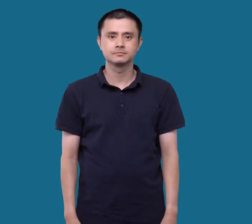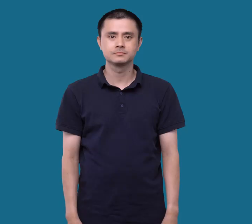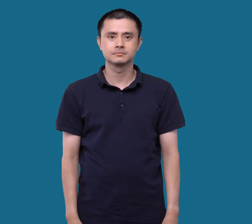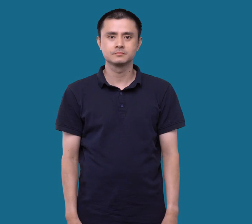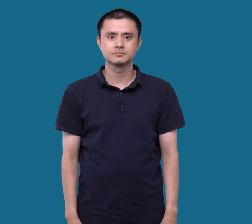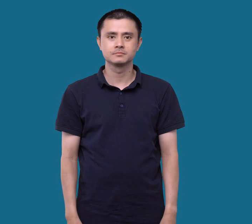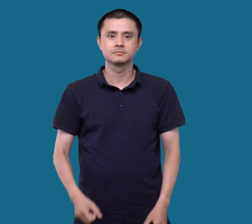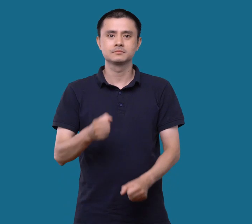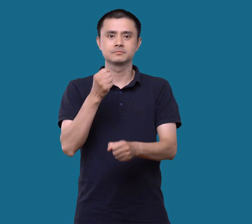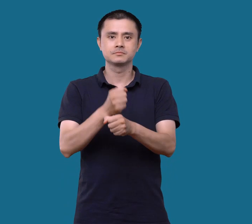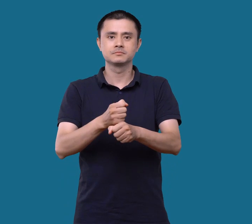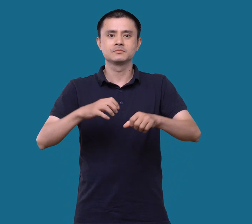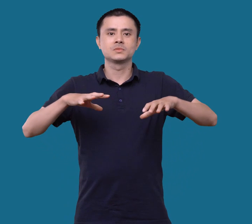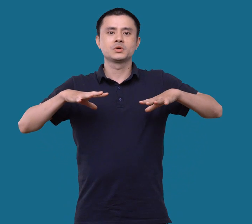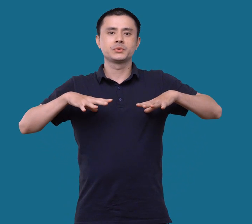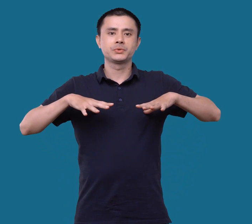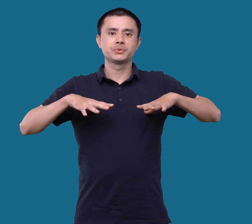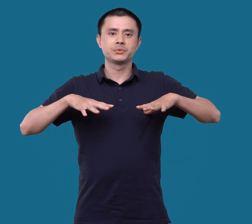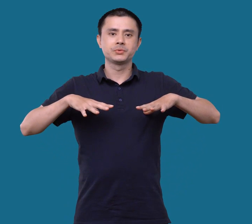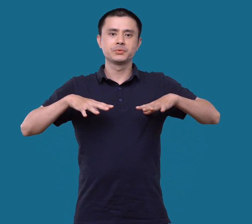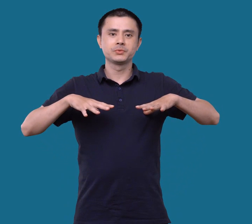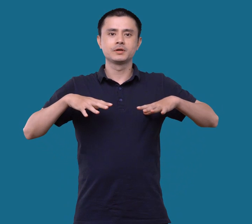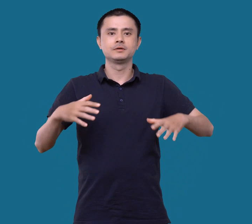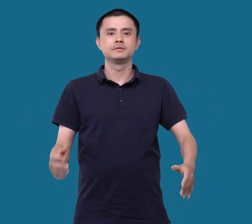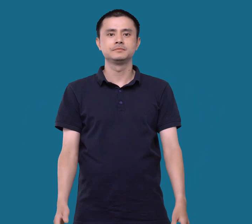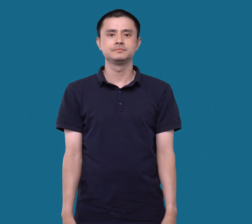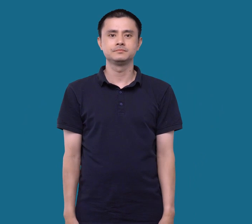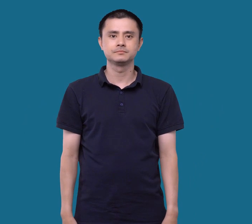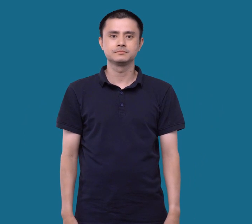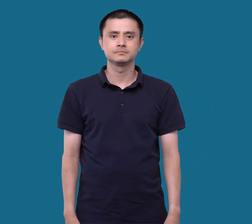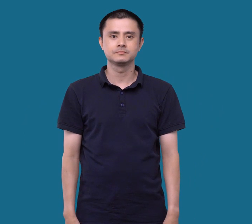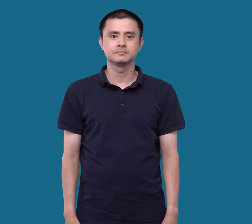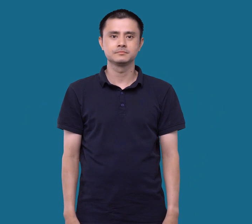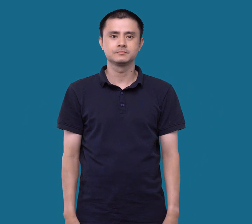nghỉ hưu